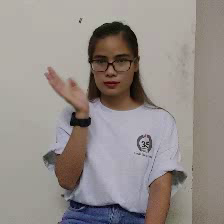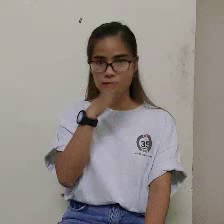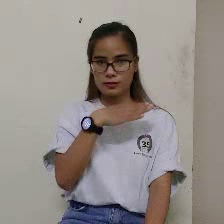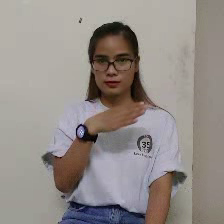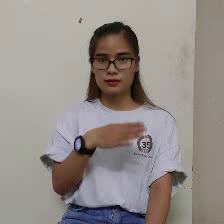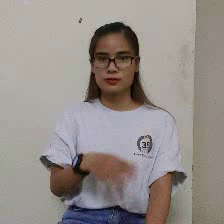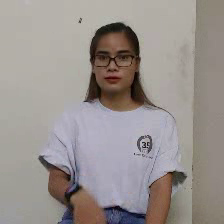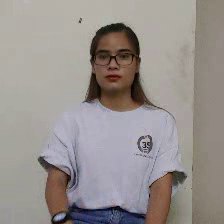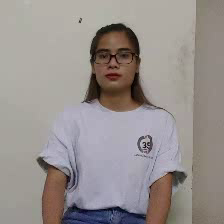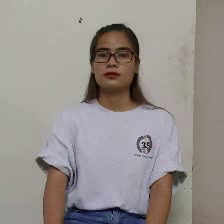Nói xấu